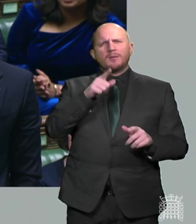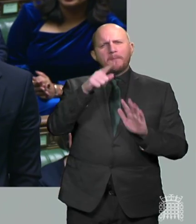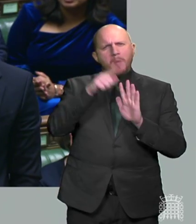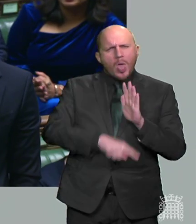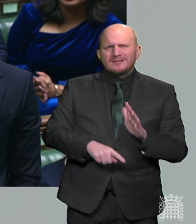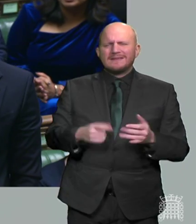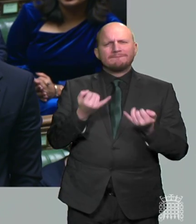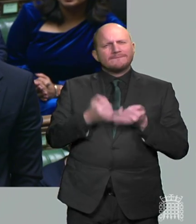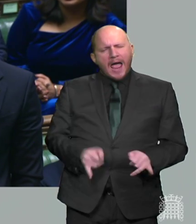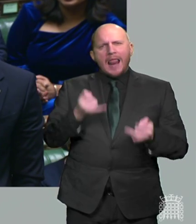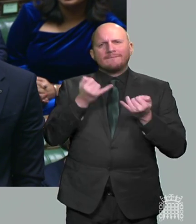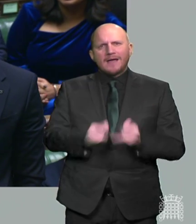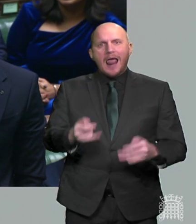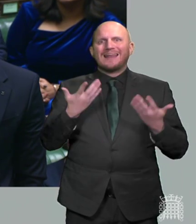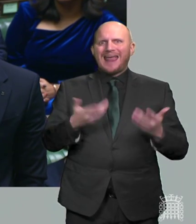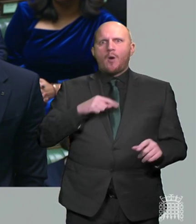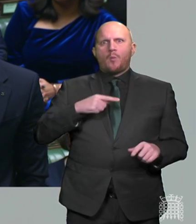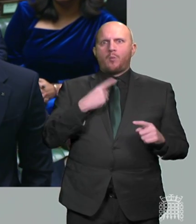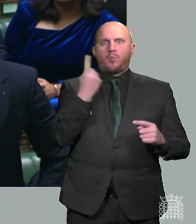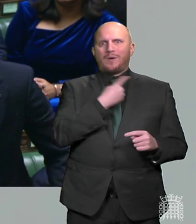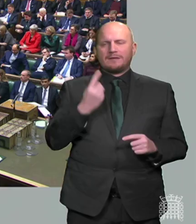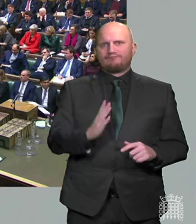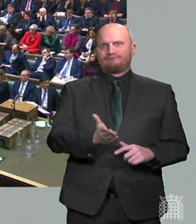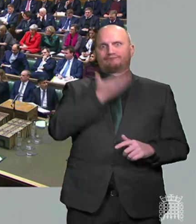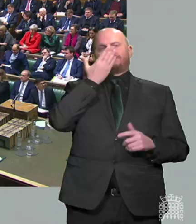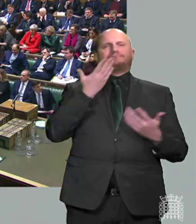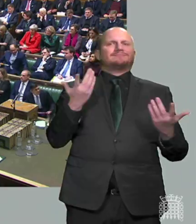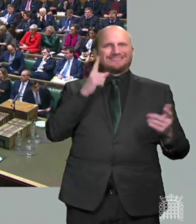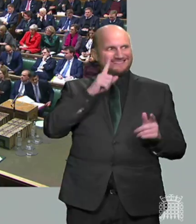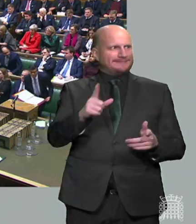Is it not the case that Scotland has the energy; we just need the power?